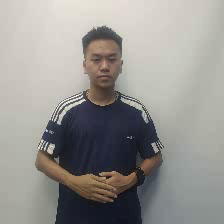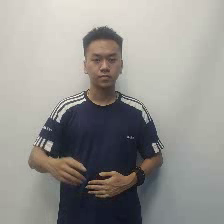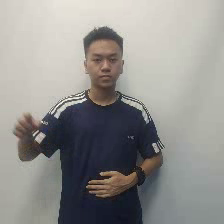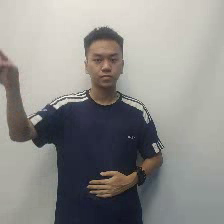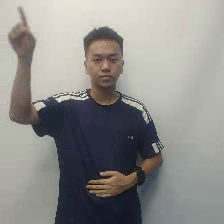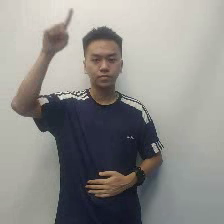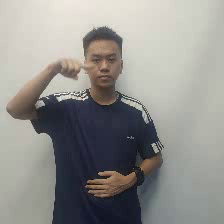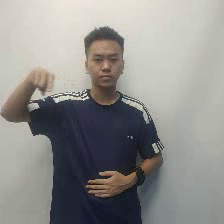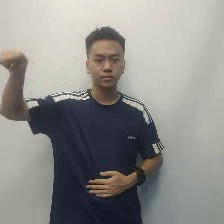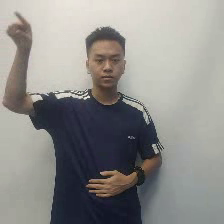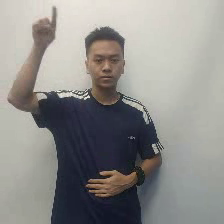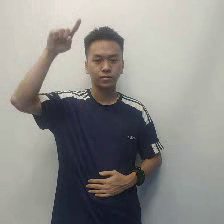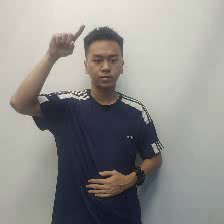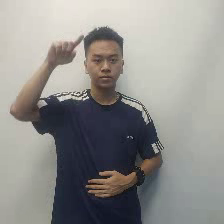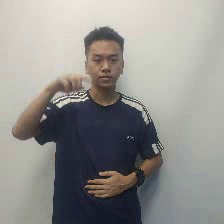Họ